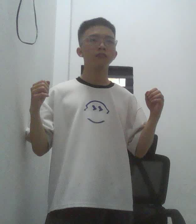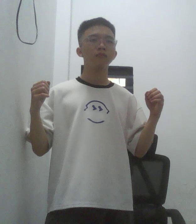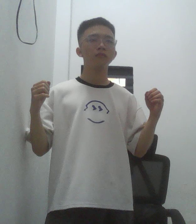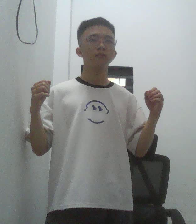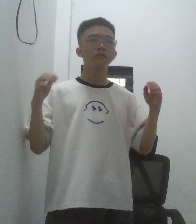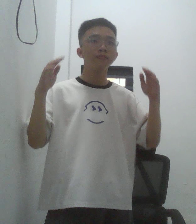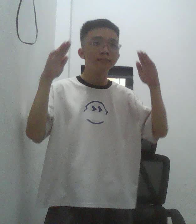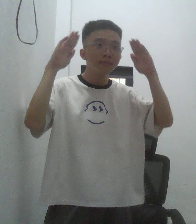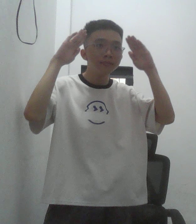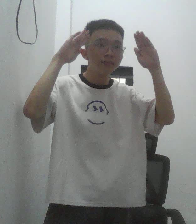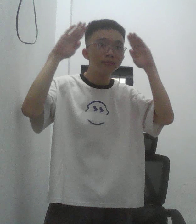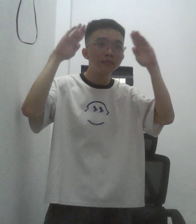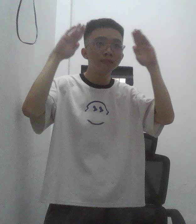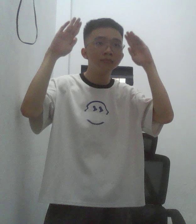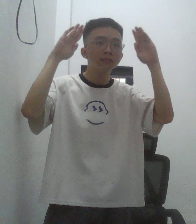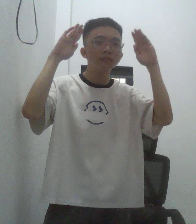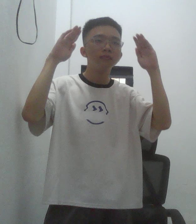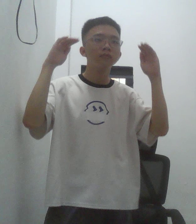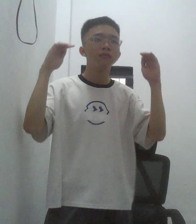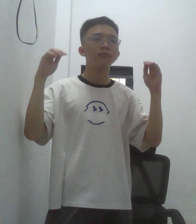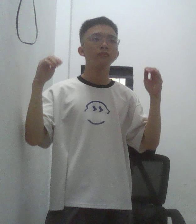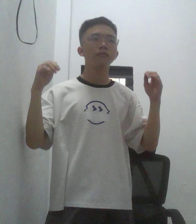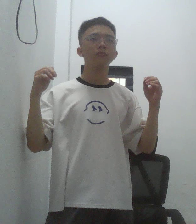xin chao